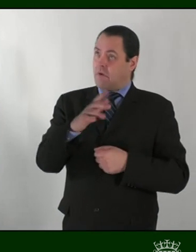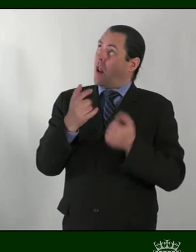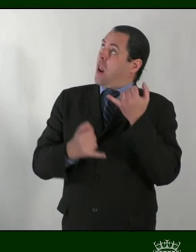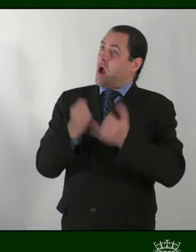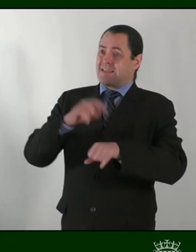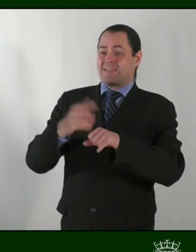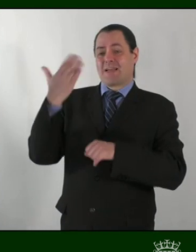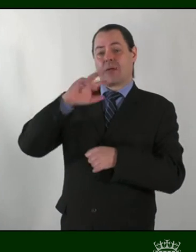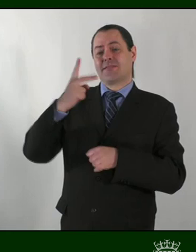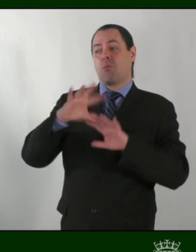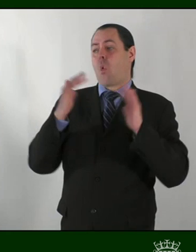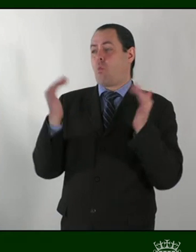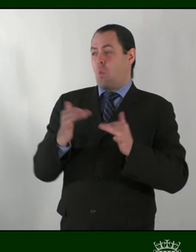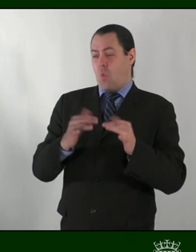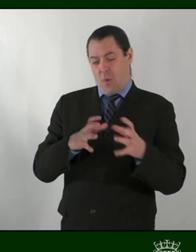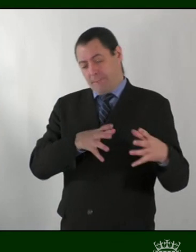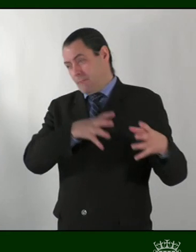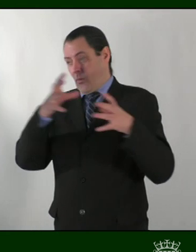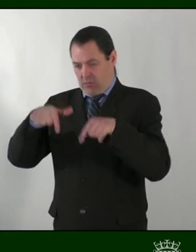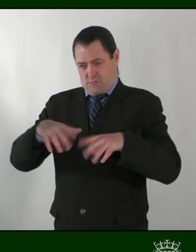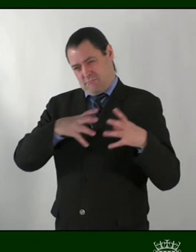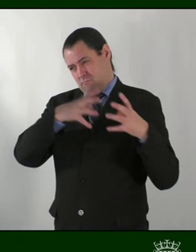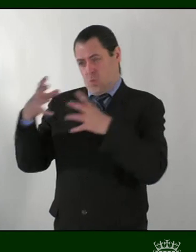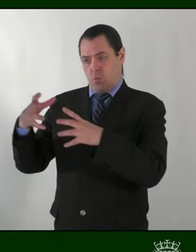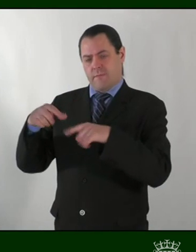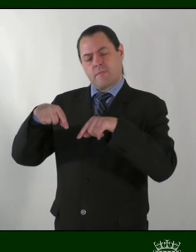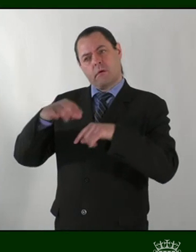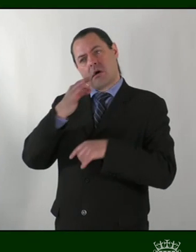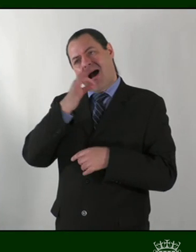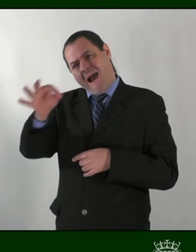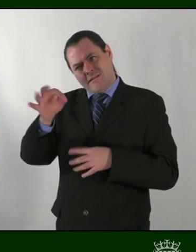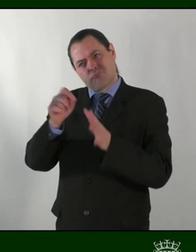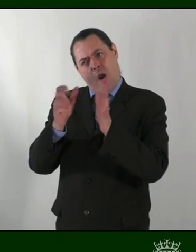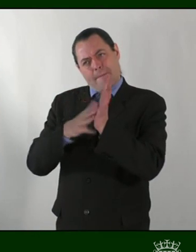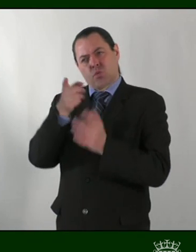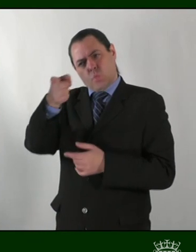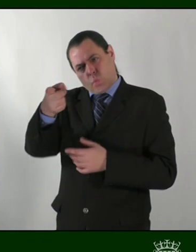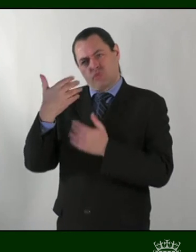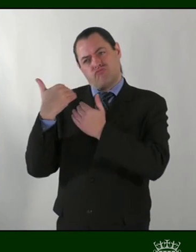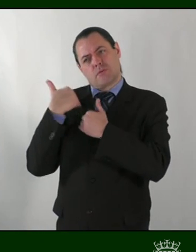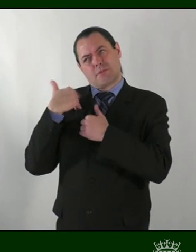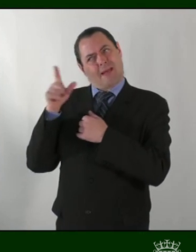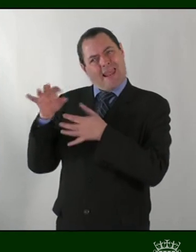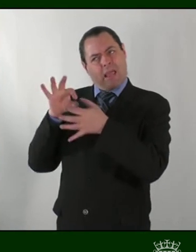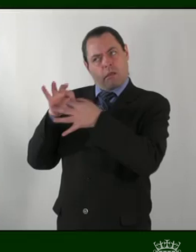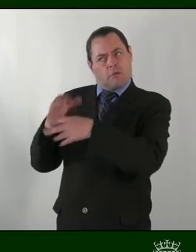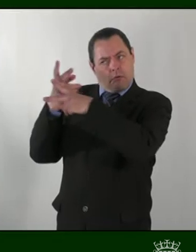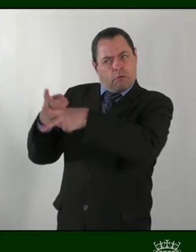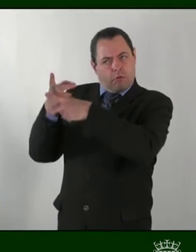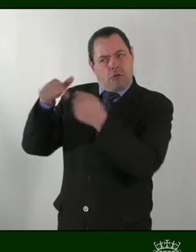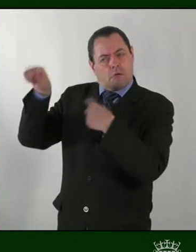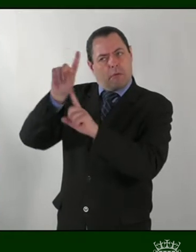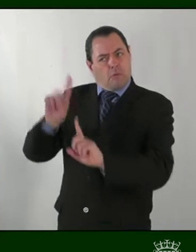Can the Prime Minister tell the House what responsibility his Government have taken for this humanitarian crisis?